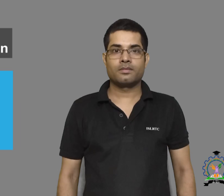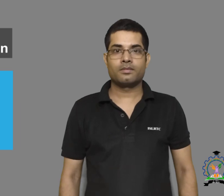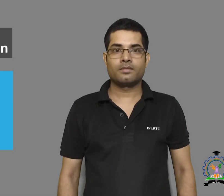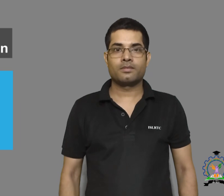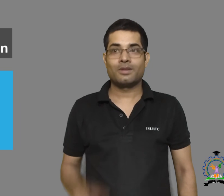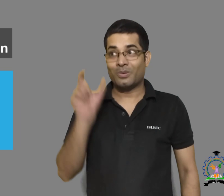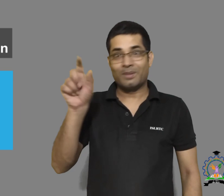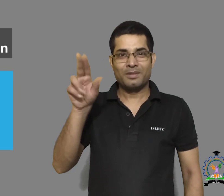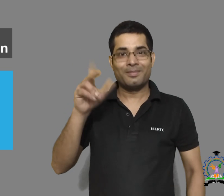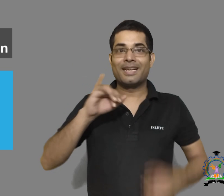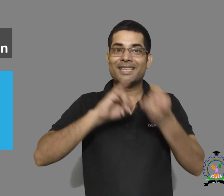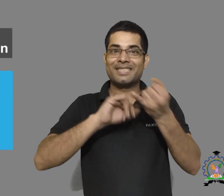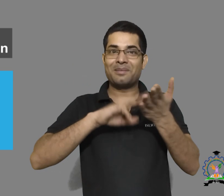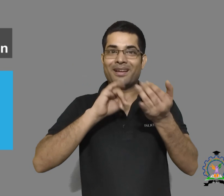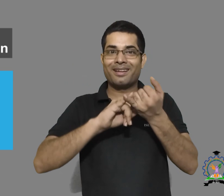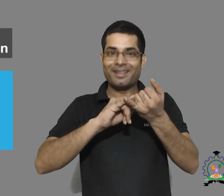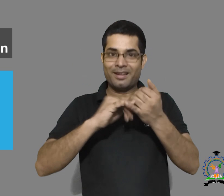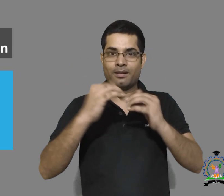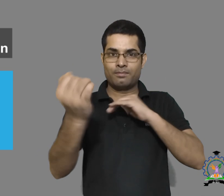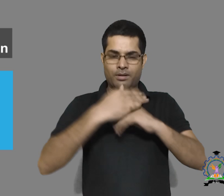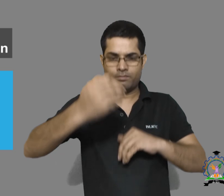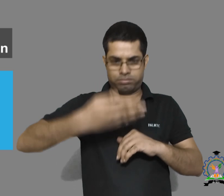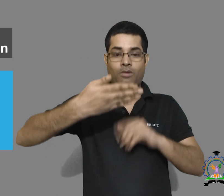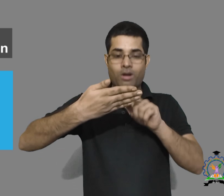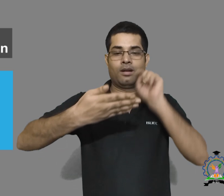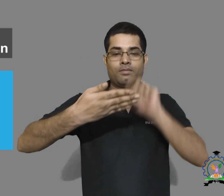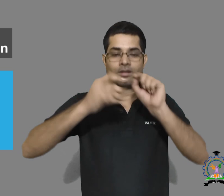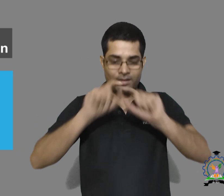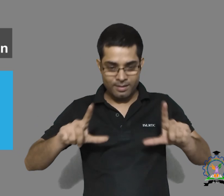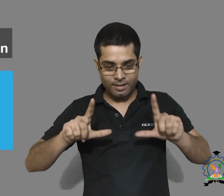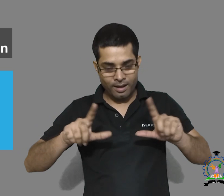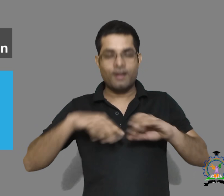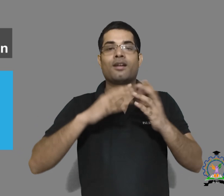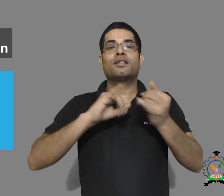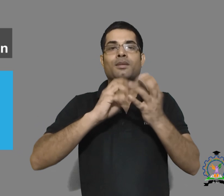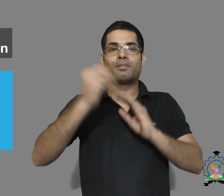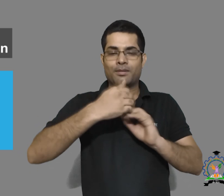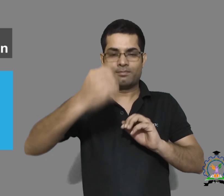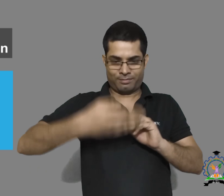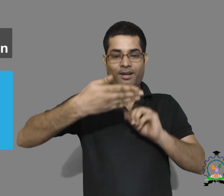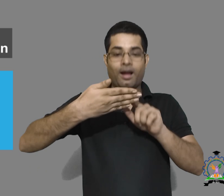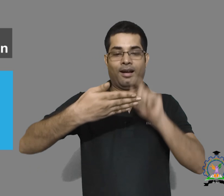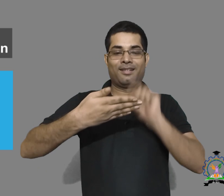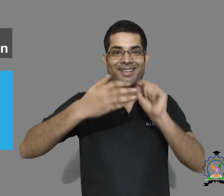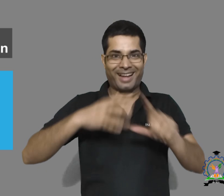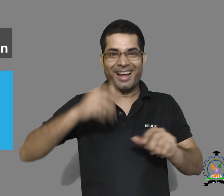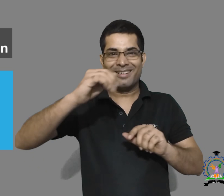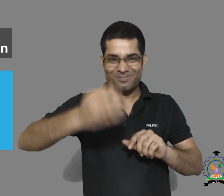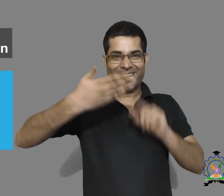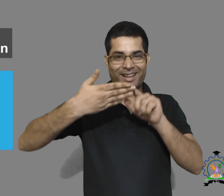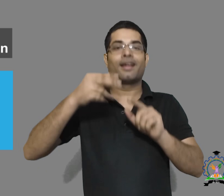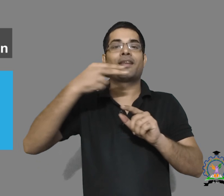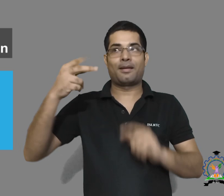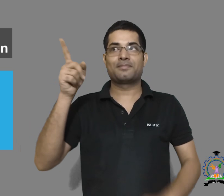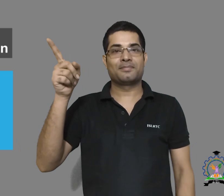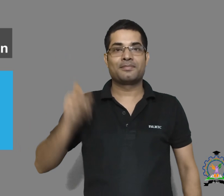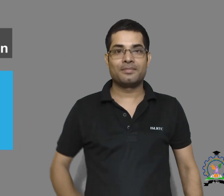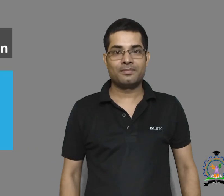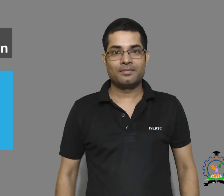Sms Notification